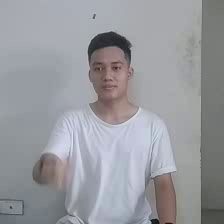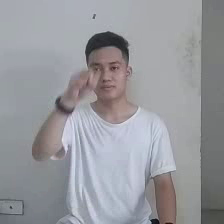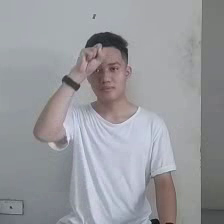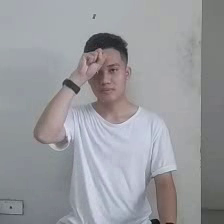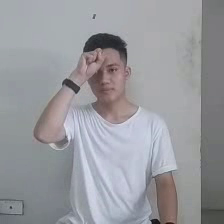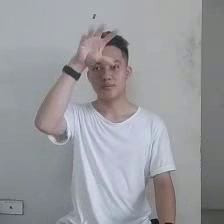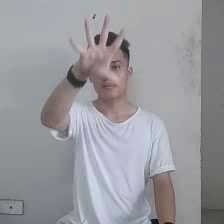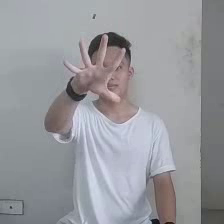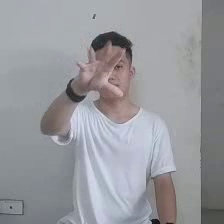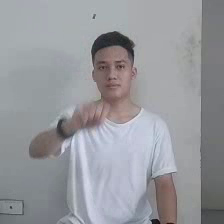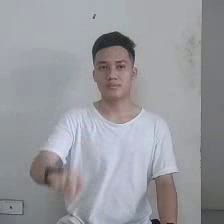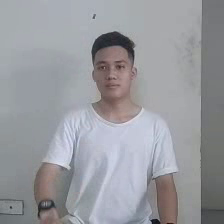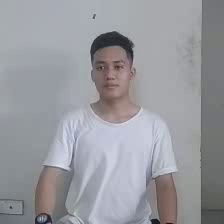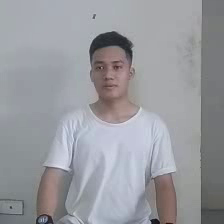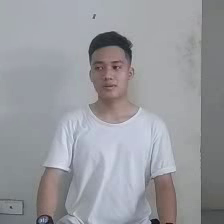Dạy dỗ